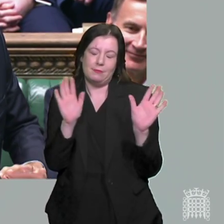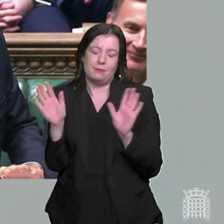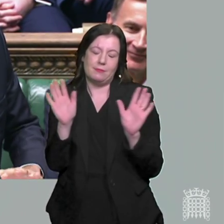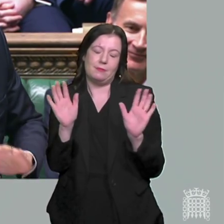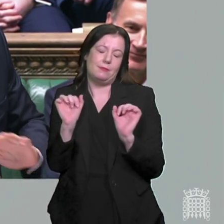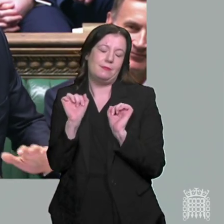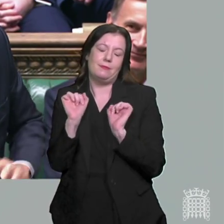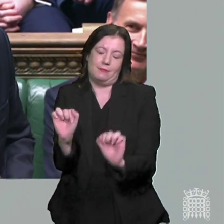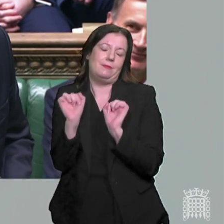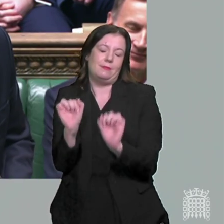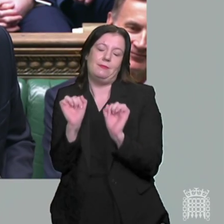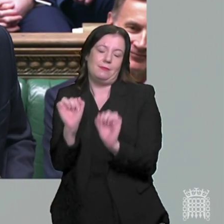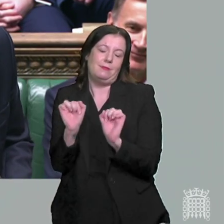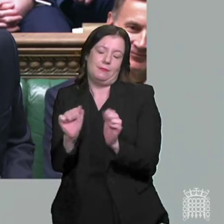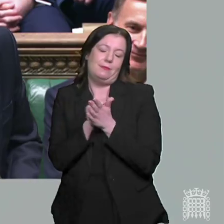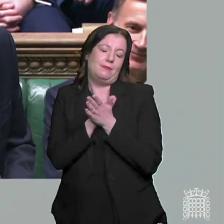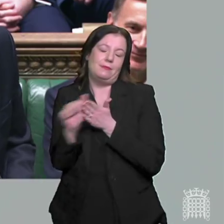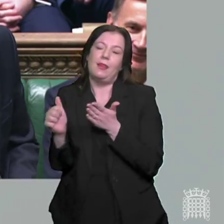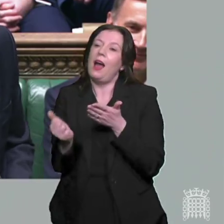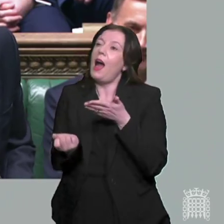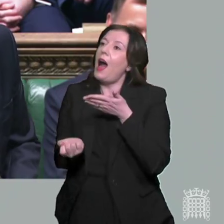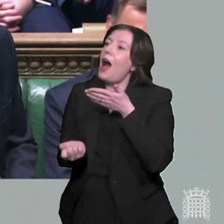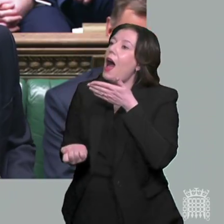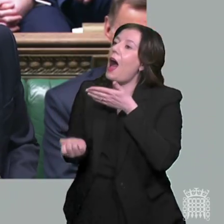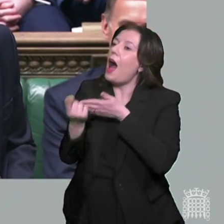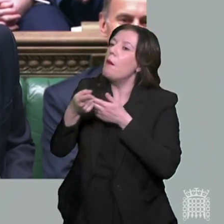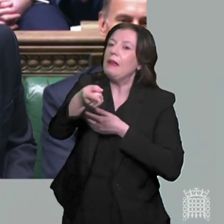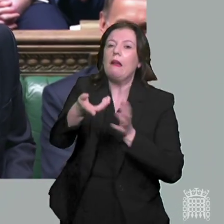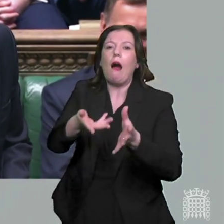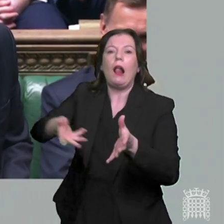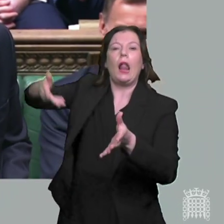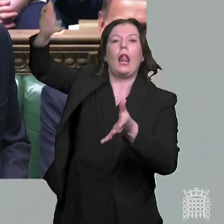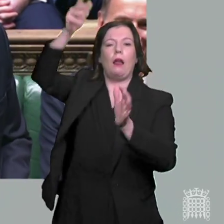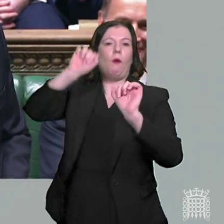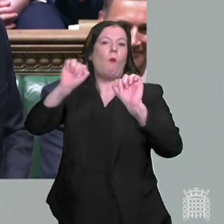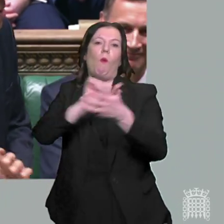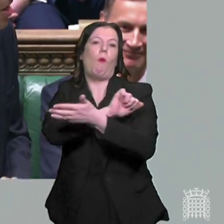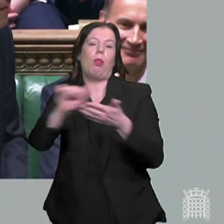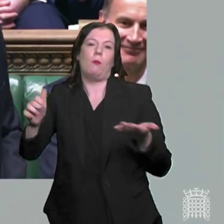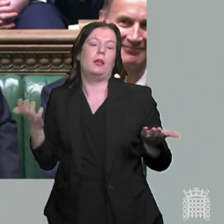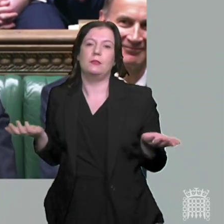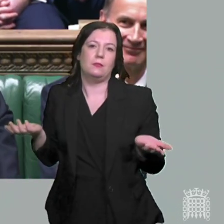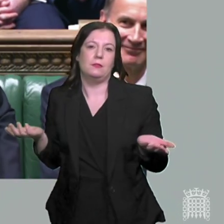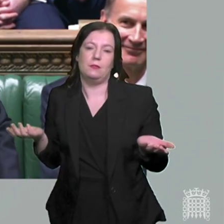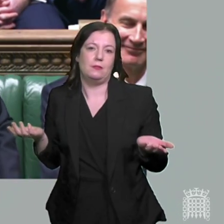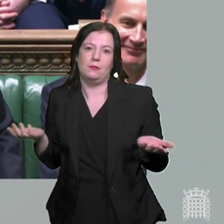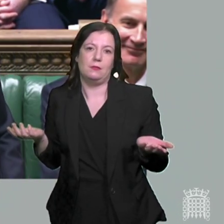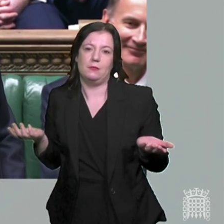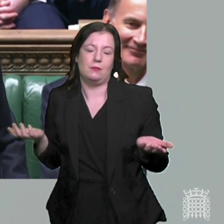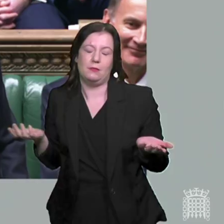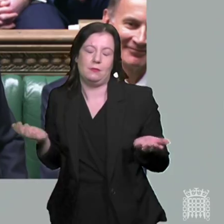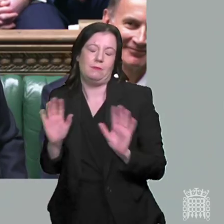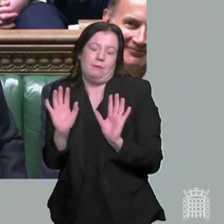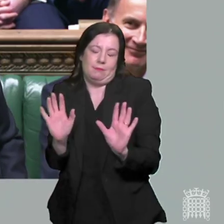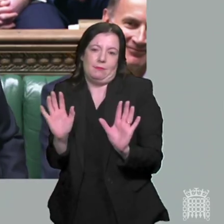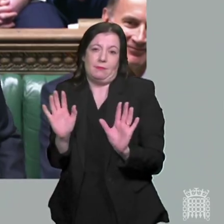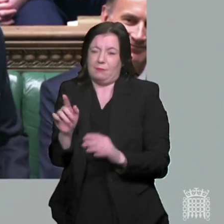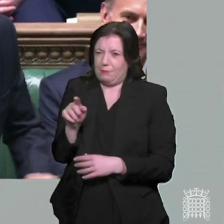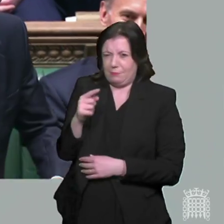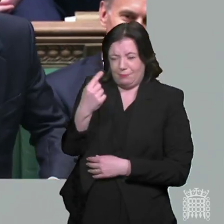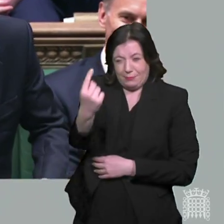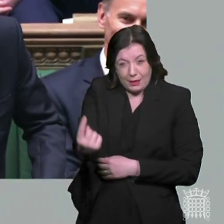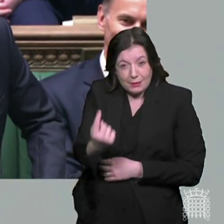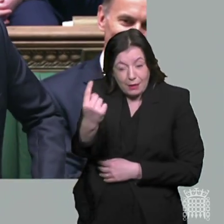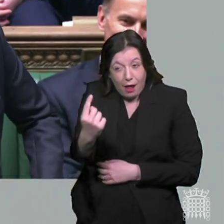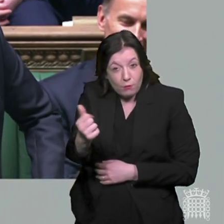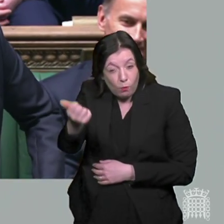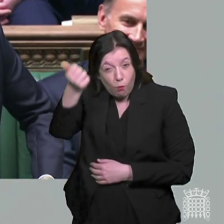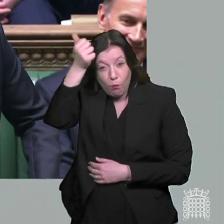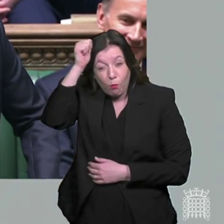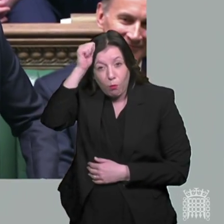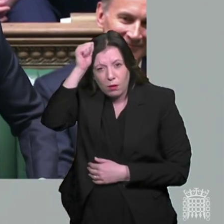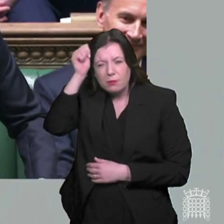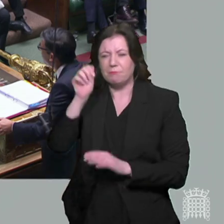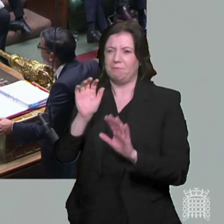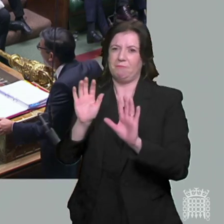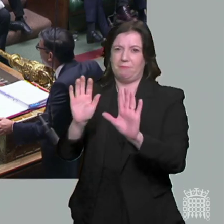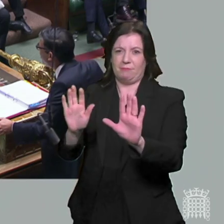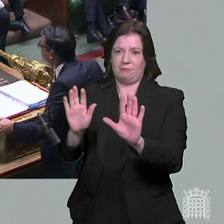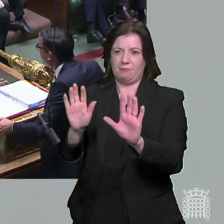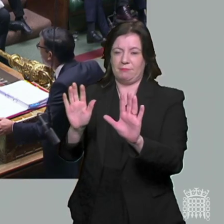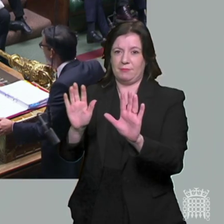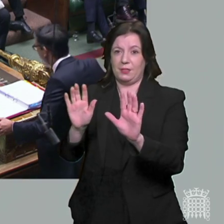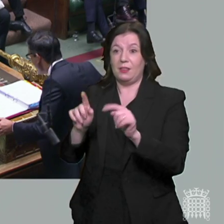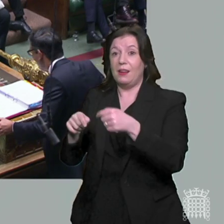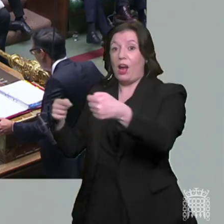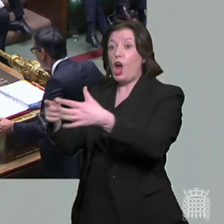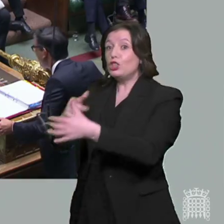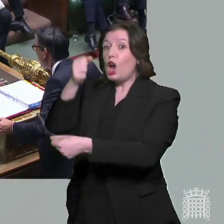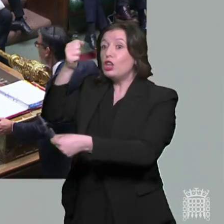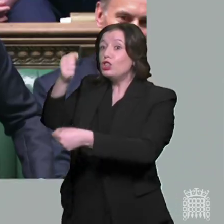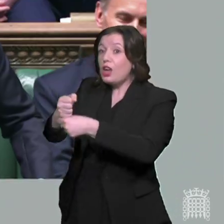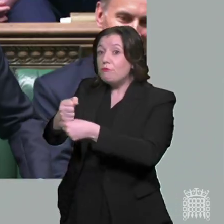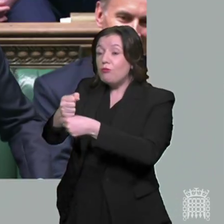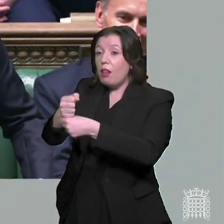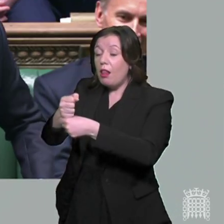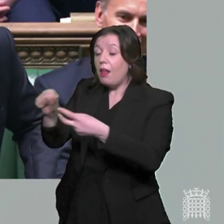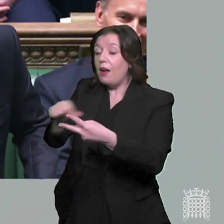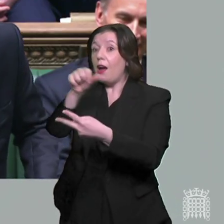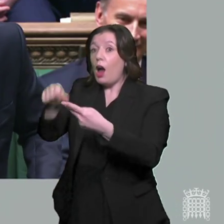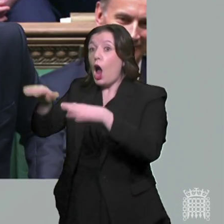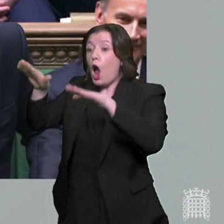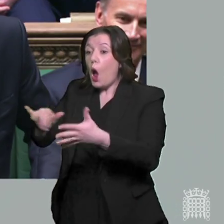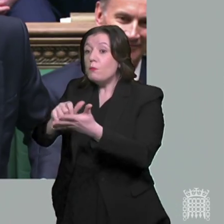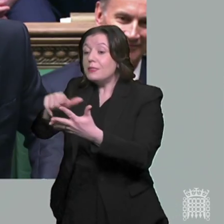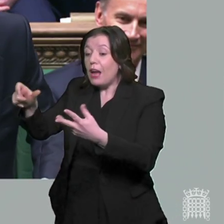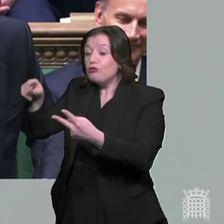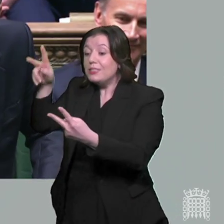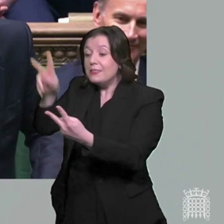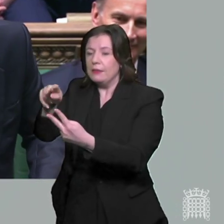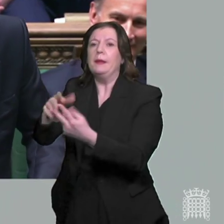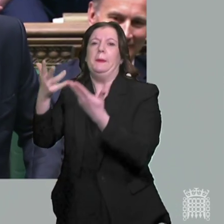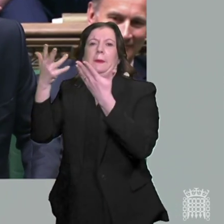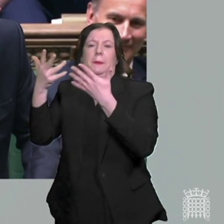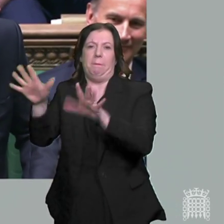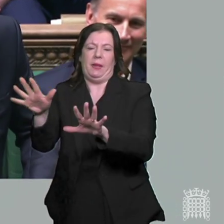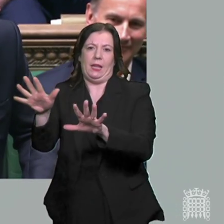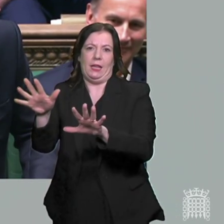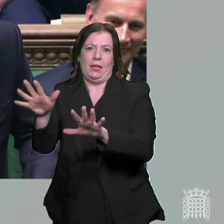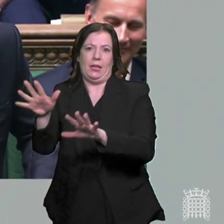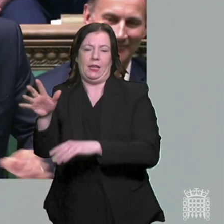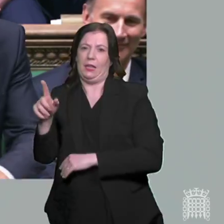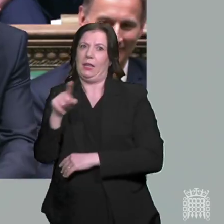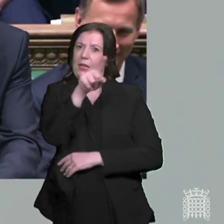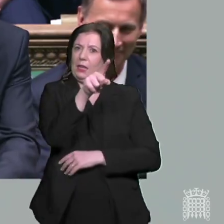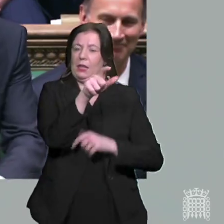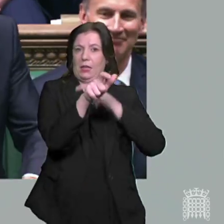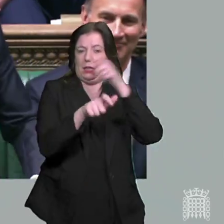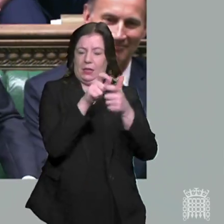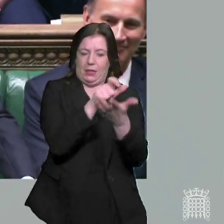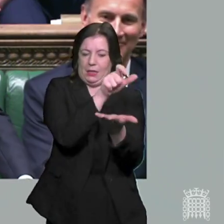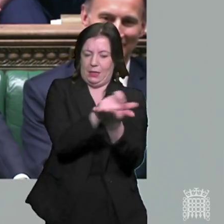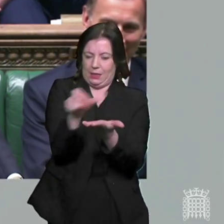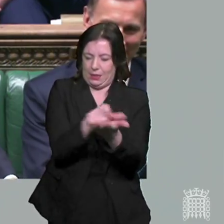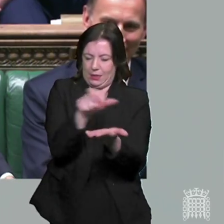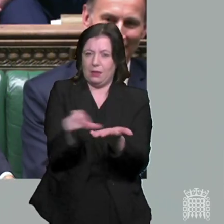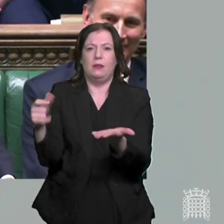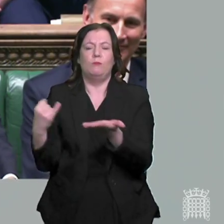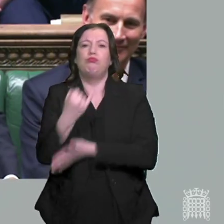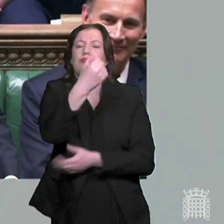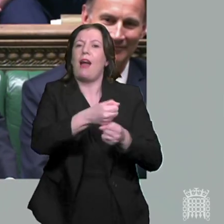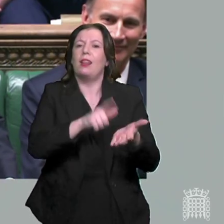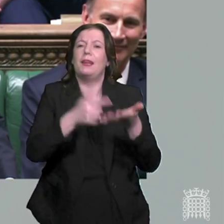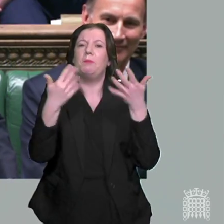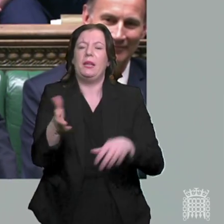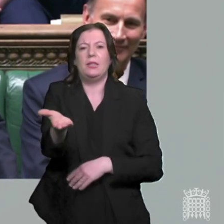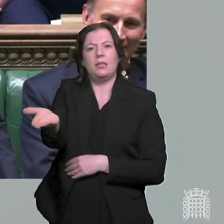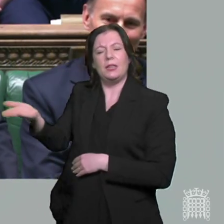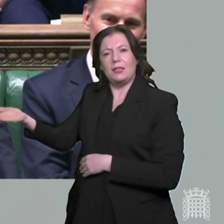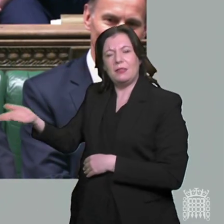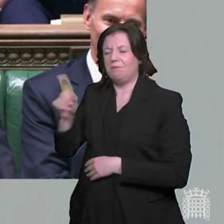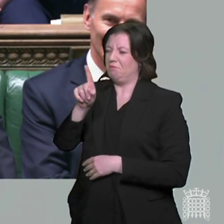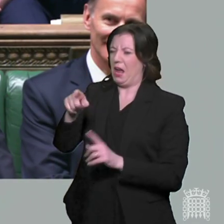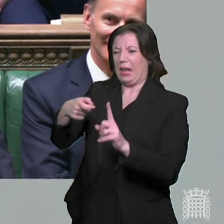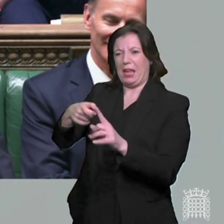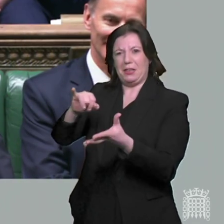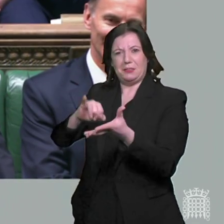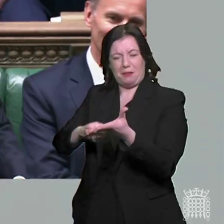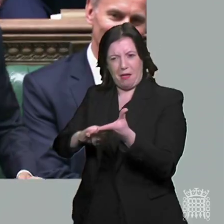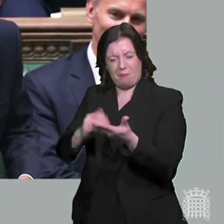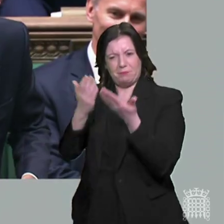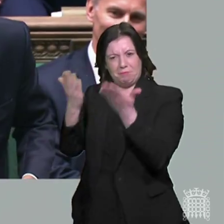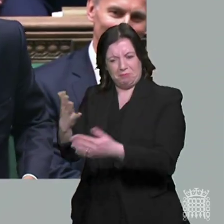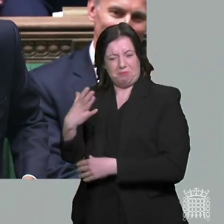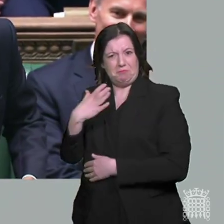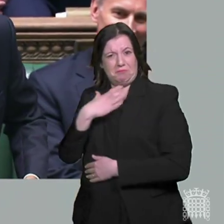It is just the usual political opportunism from the leader of the Labour party. I do not know if he noticed, but first the shadow Attorney General and then the shadow Home Secretary actually criticised the language used in the tweet.